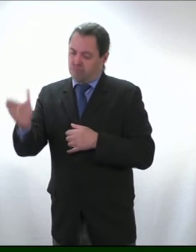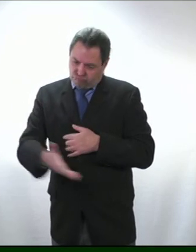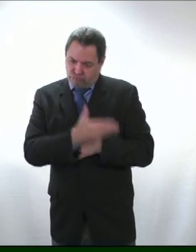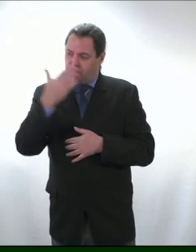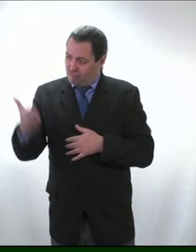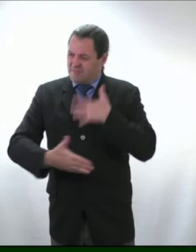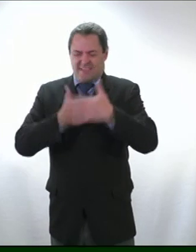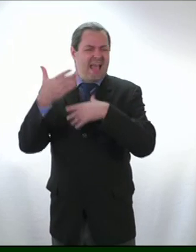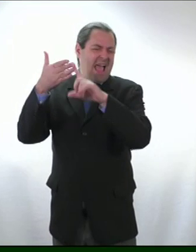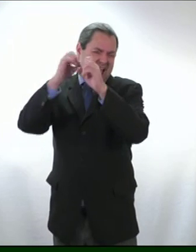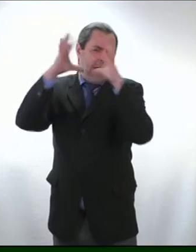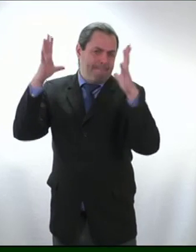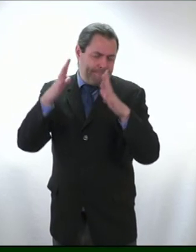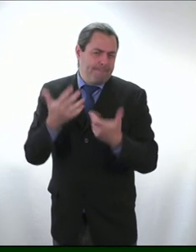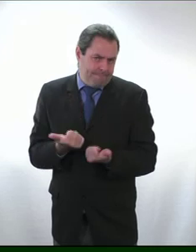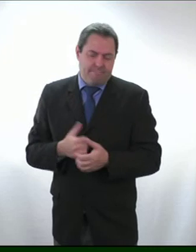That is what we are aiming for.